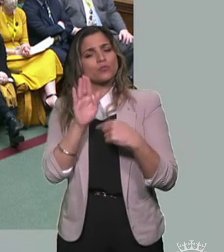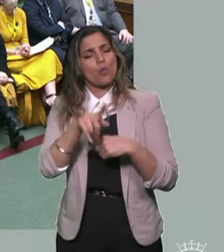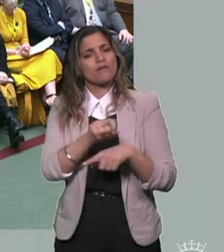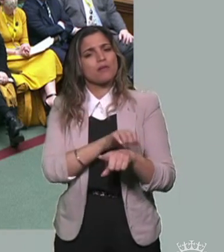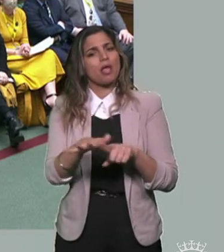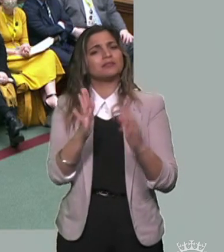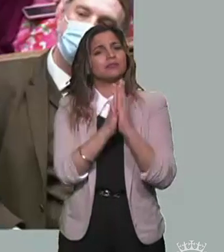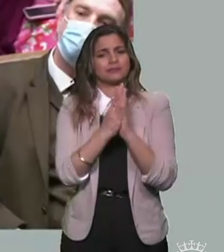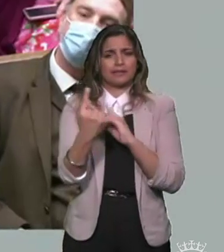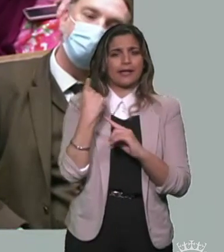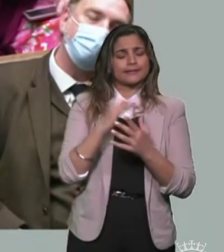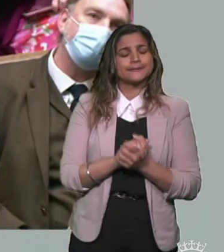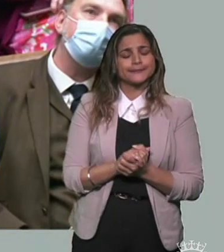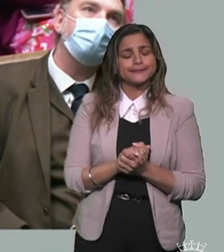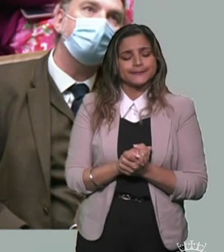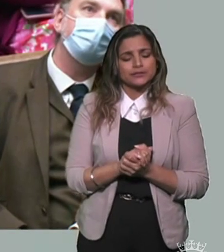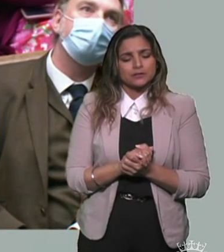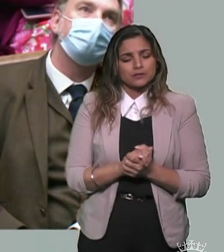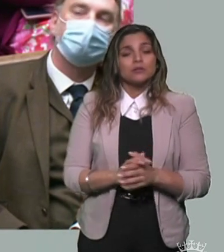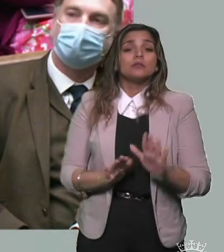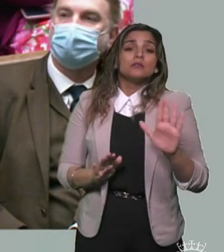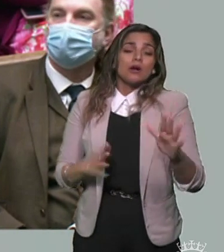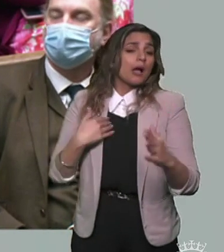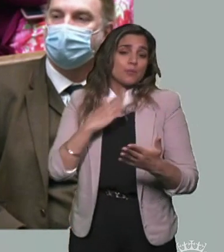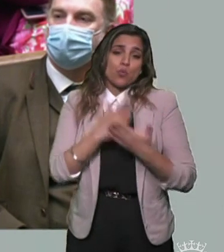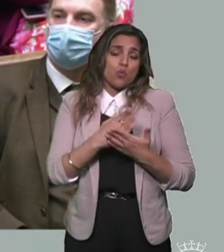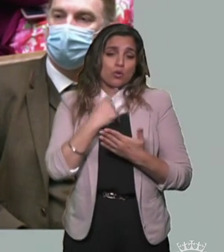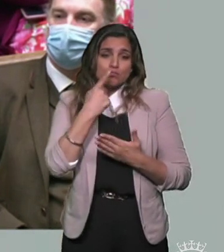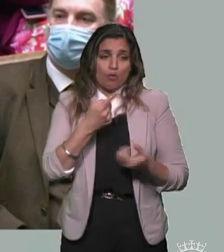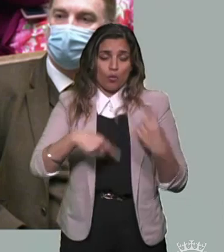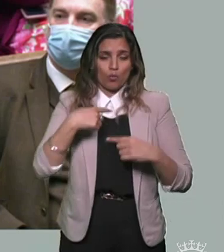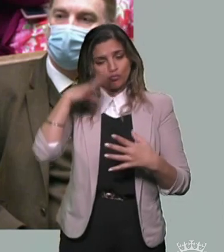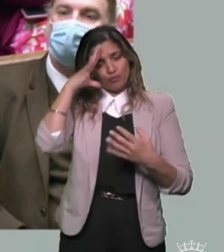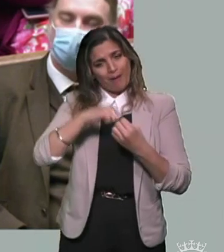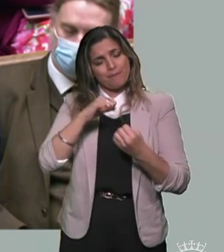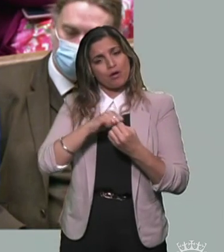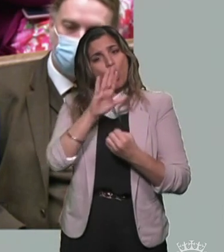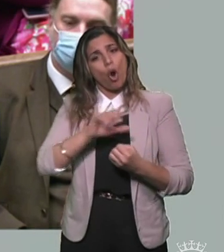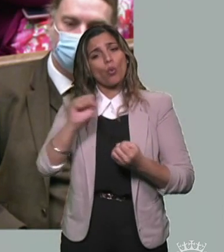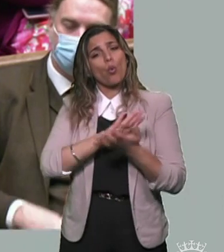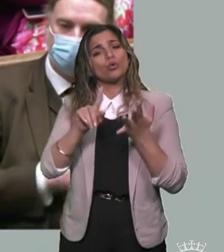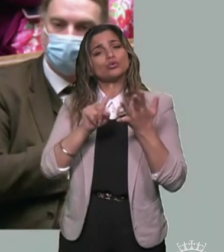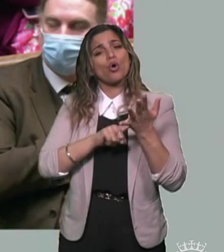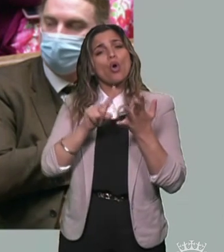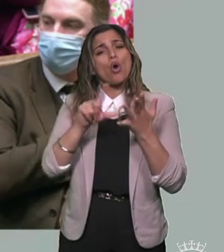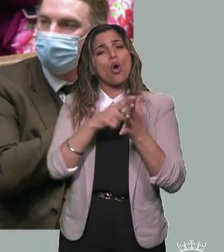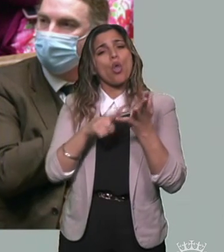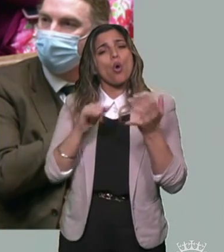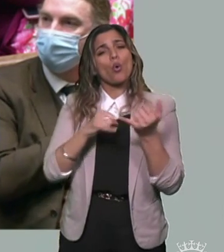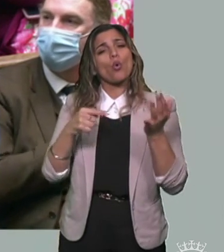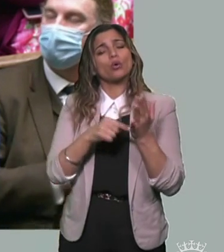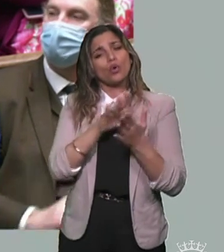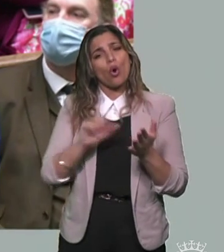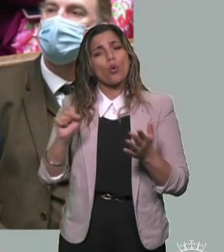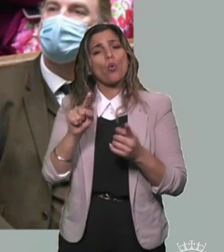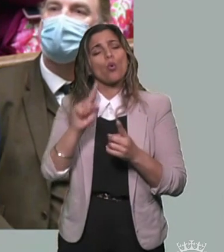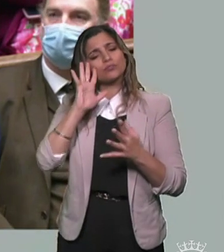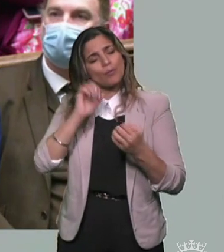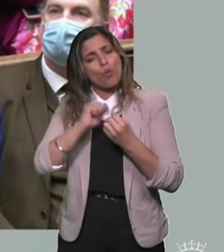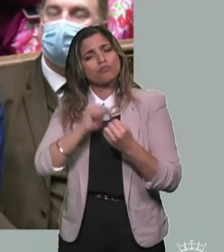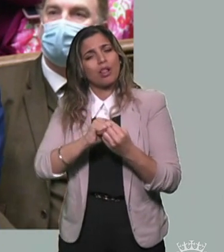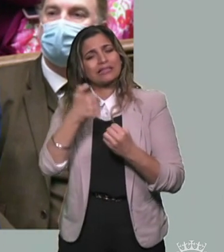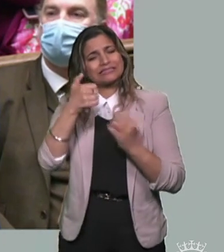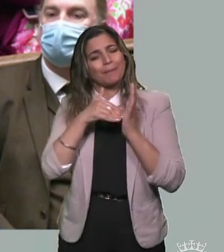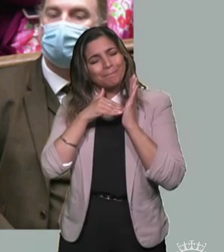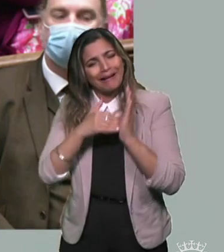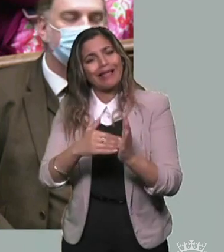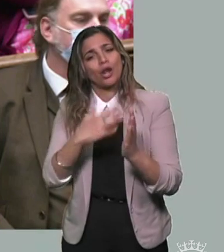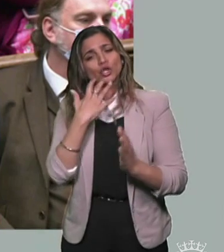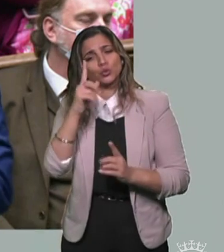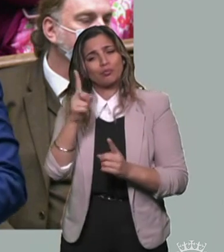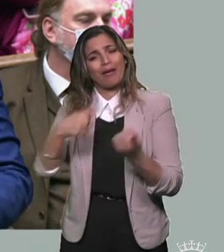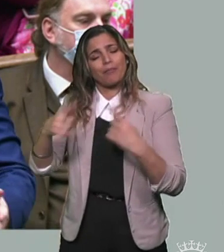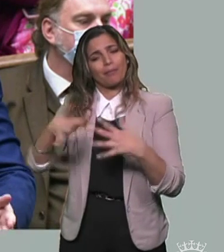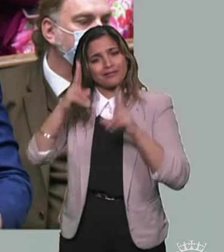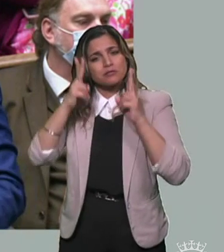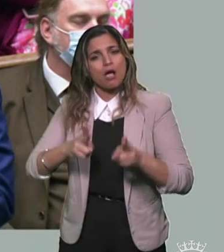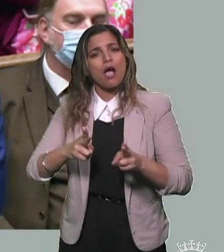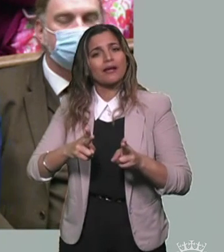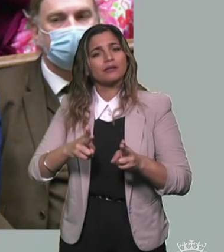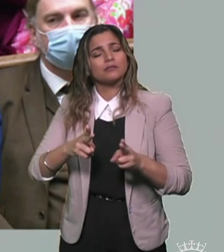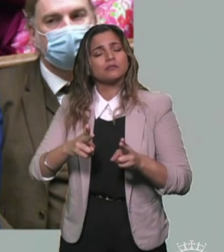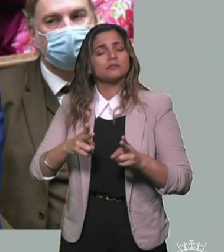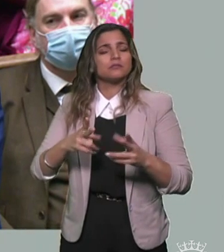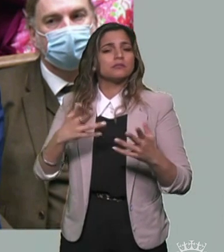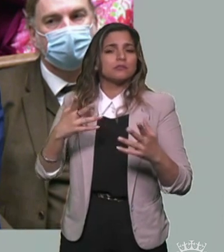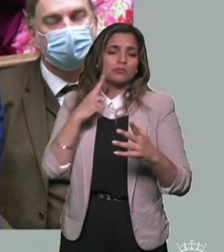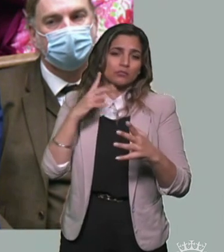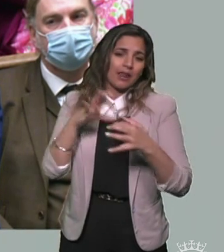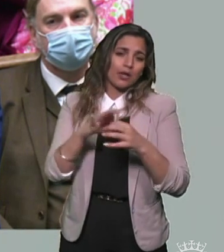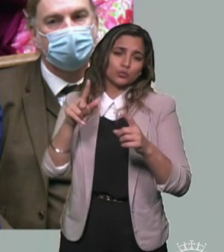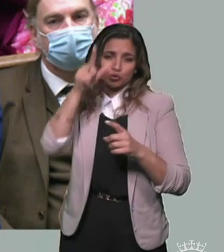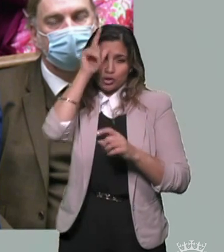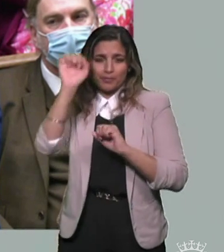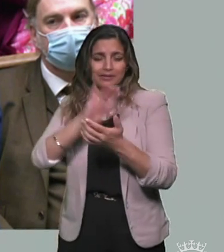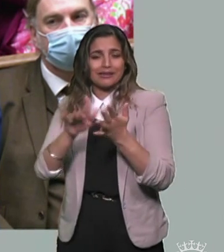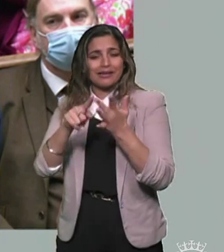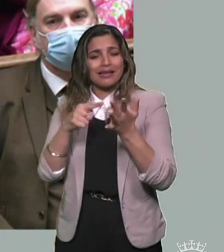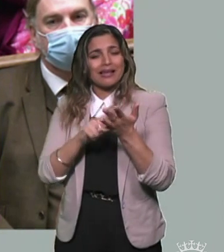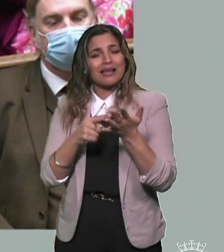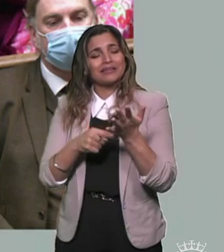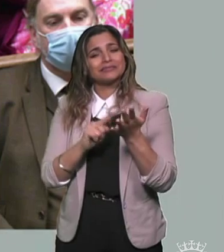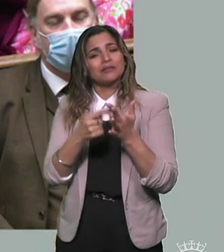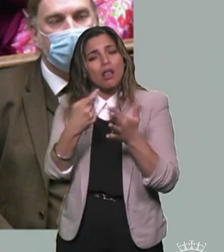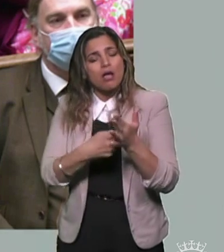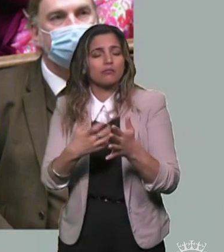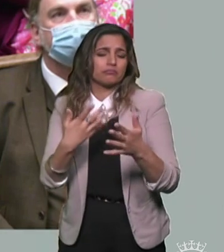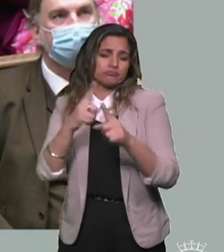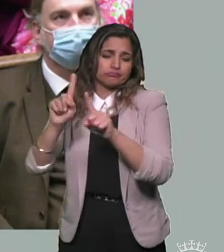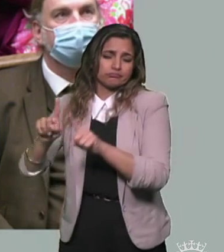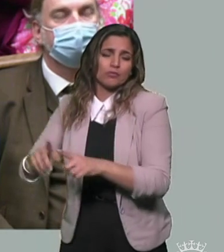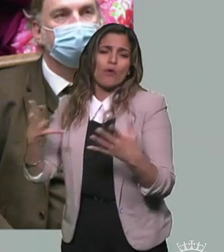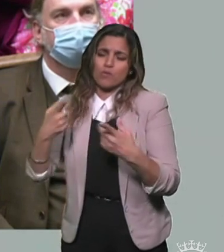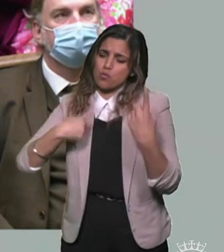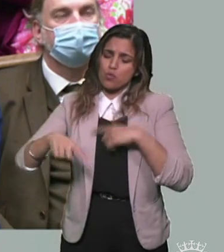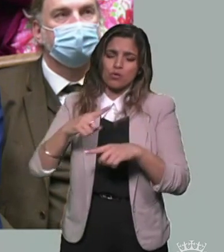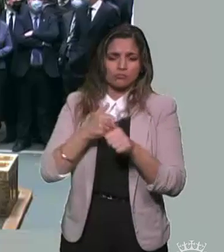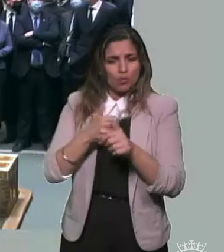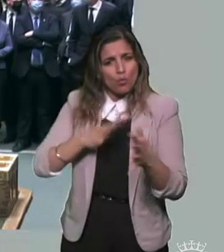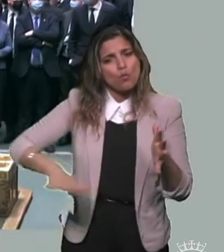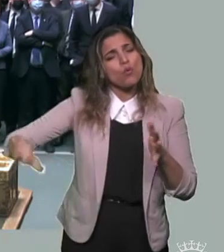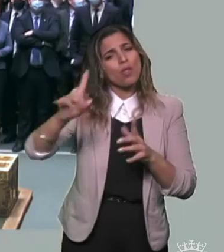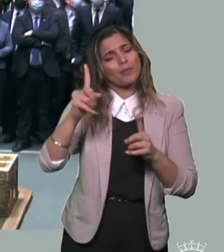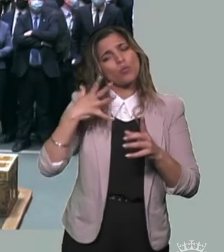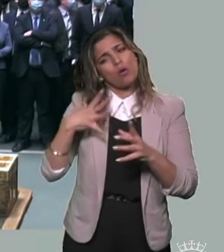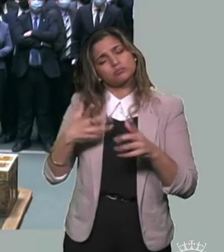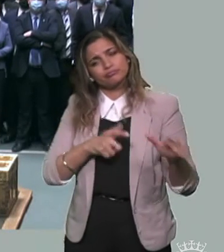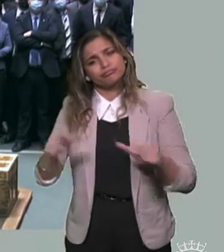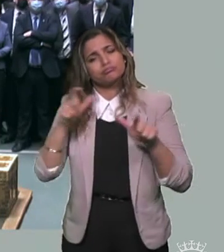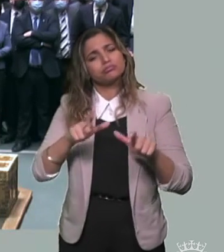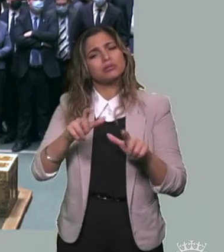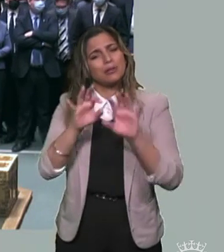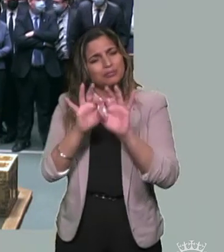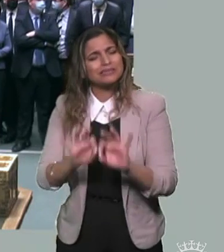I am sure that you and the entire House will want to commemorate tomorrow Holocaust Memorial Day, when we remember the 6 million Jews who lost their lives at the hands of the regime of Hitler, and of course, we remember other genocides, not least more recently in Bosnia—we all pray for continued peace in that country.